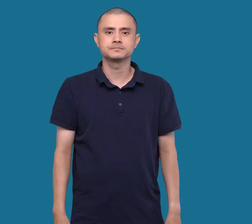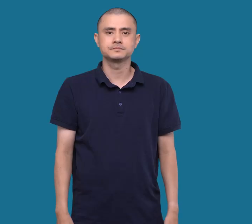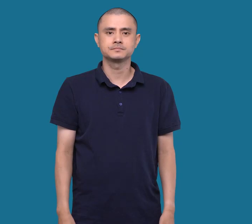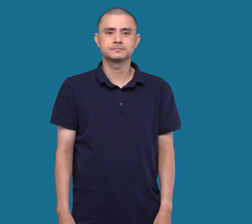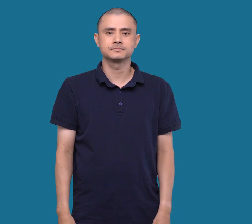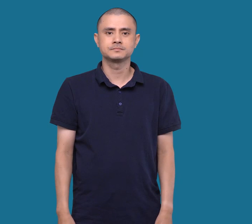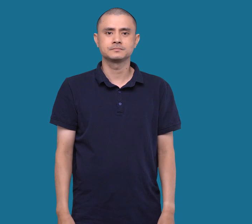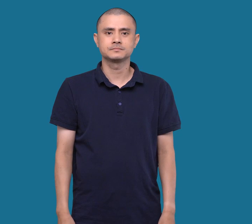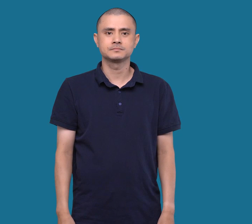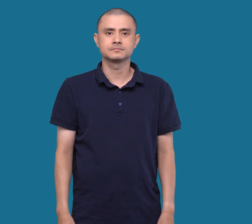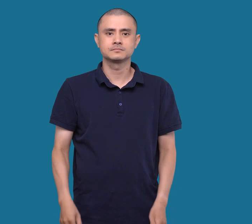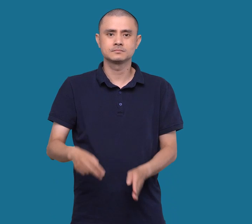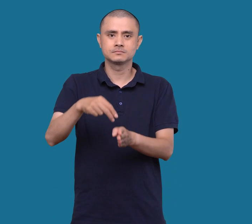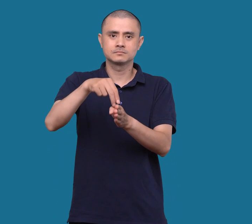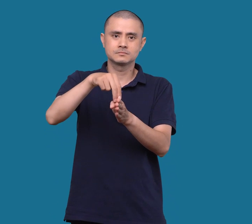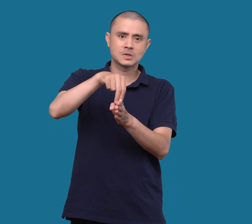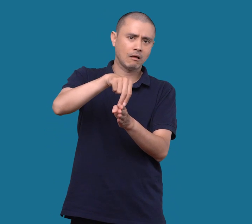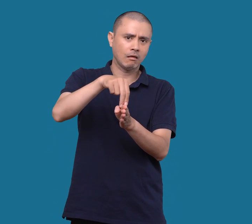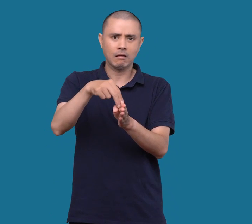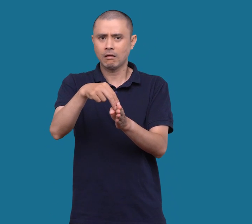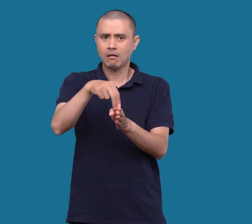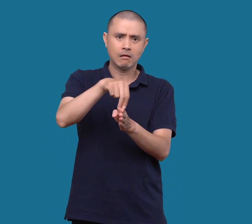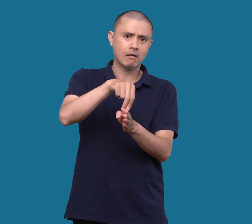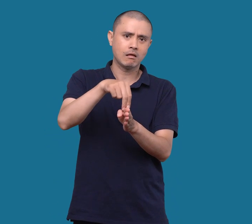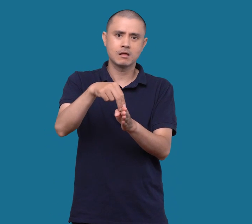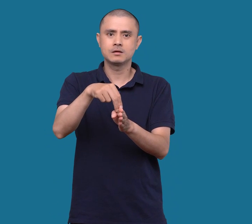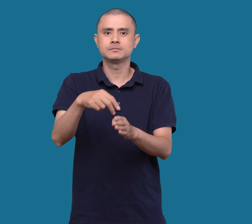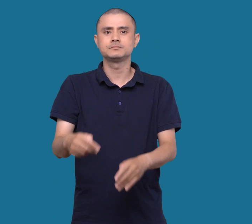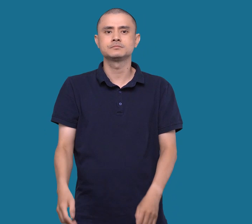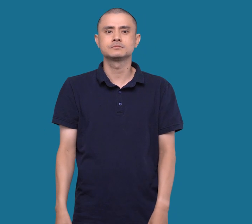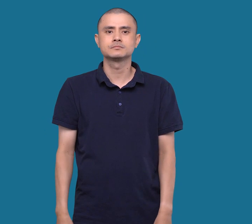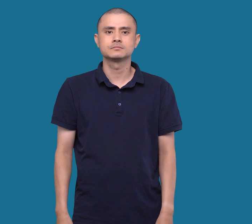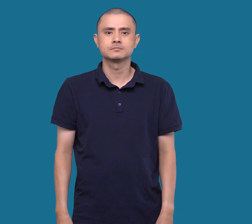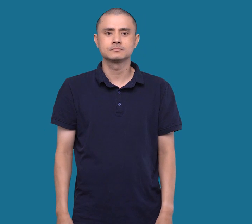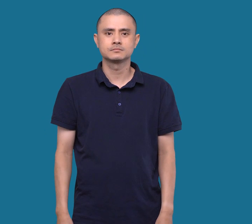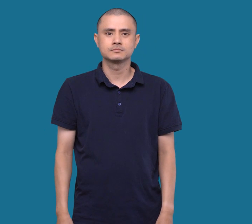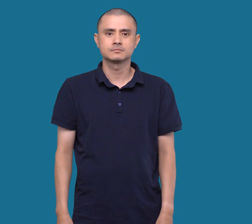phân vân